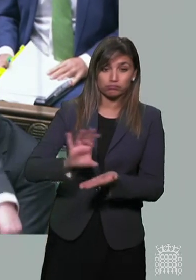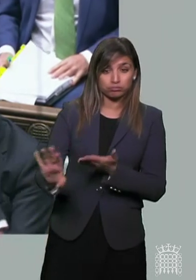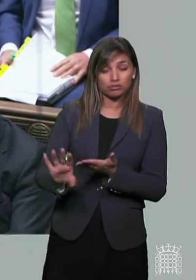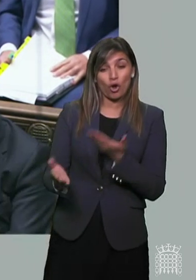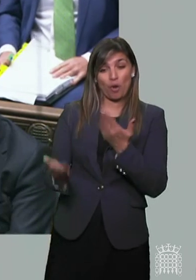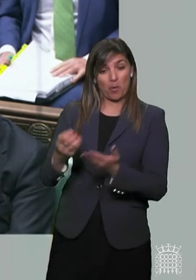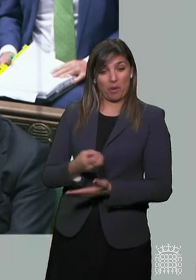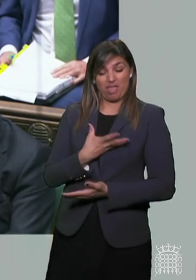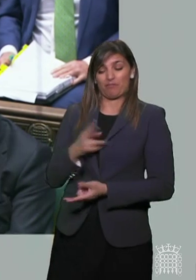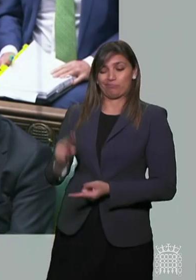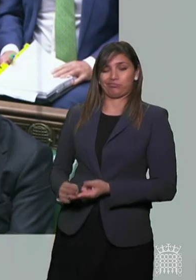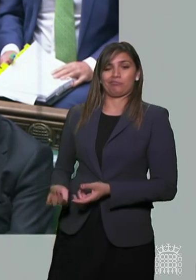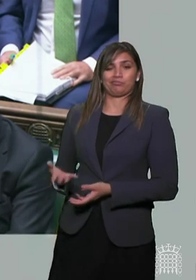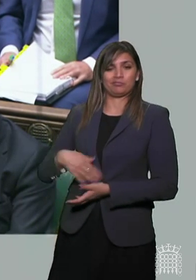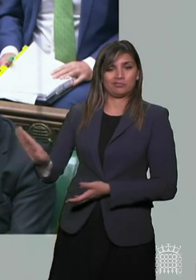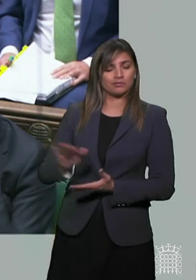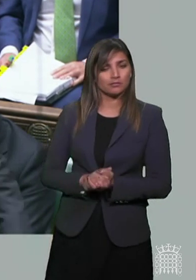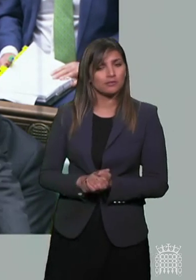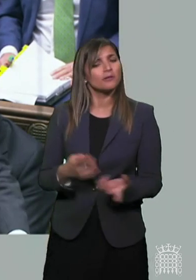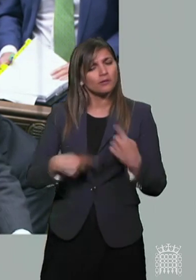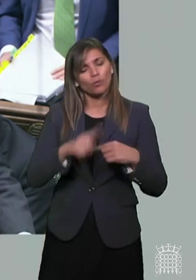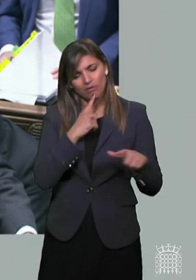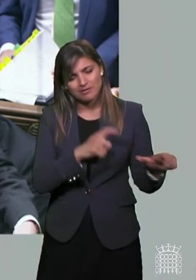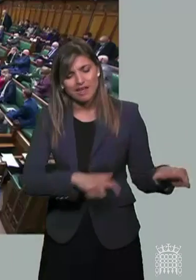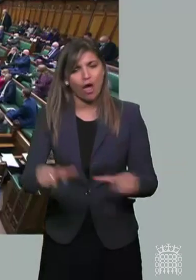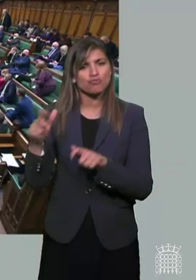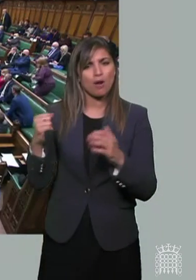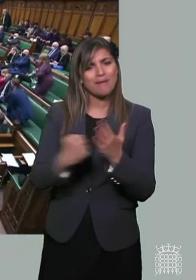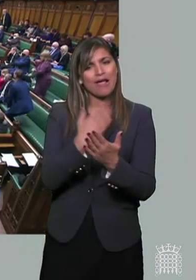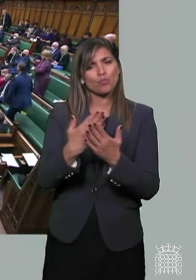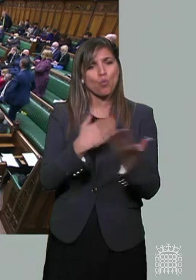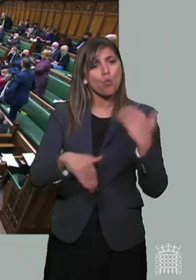We will get on with uniting and levelling up across our country.